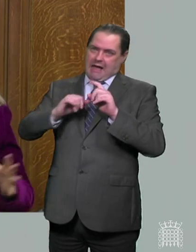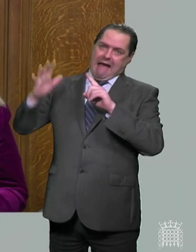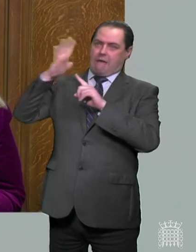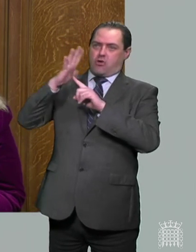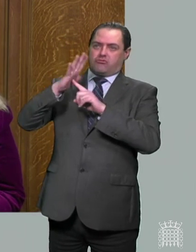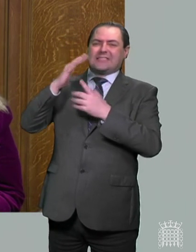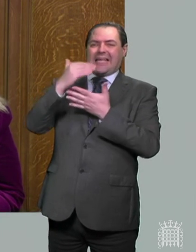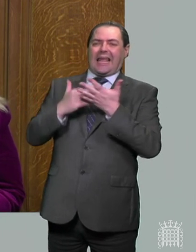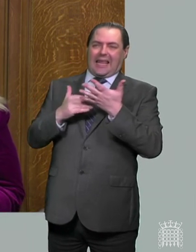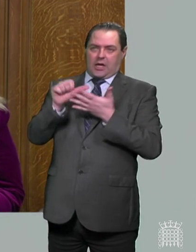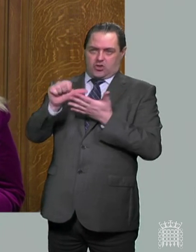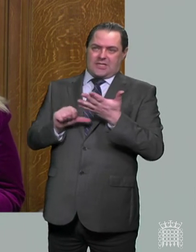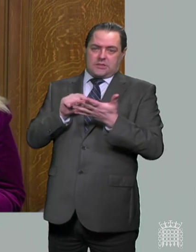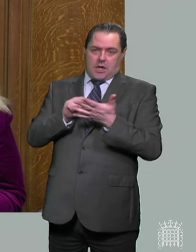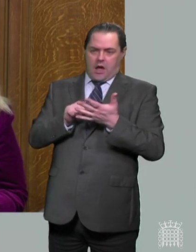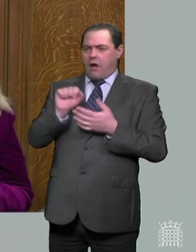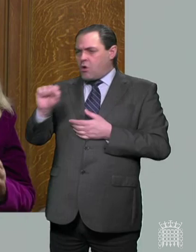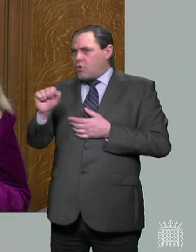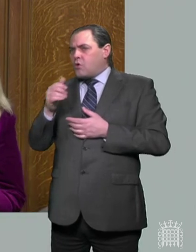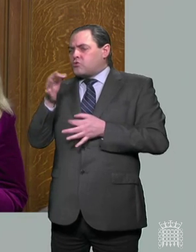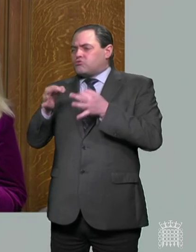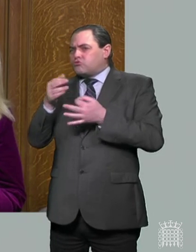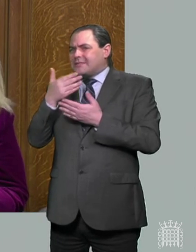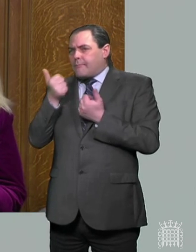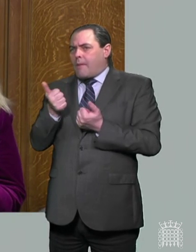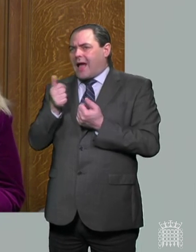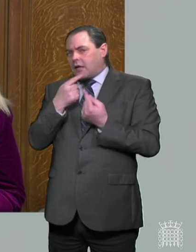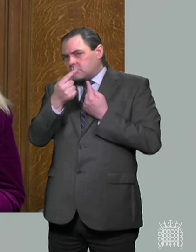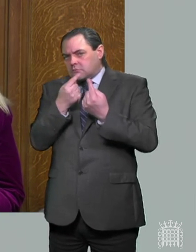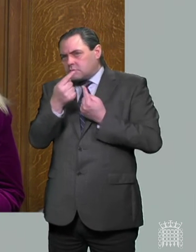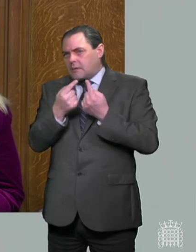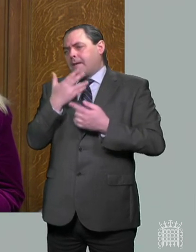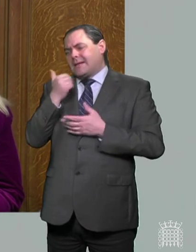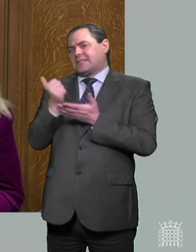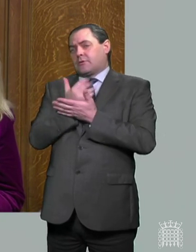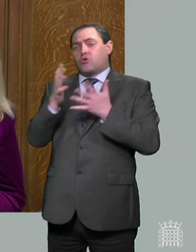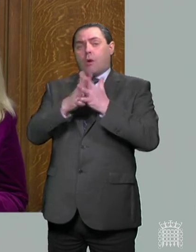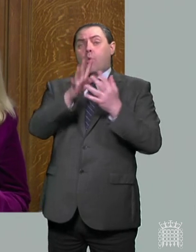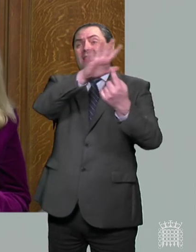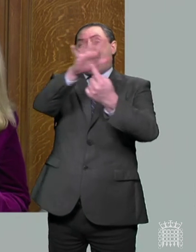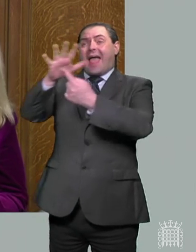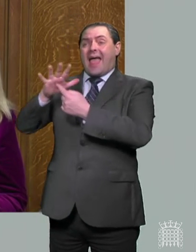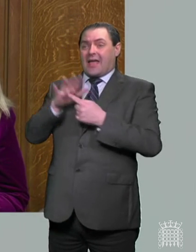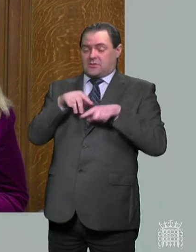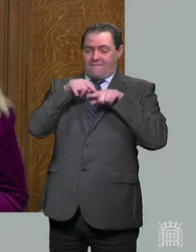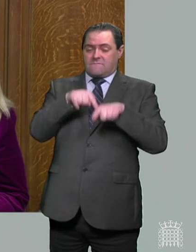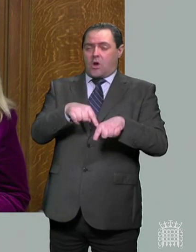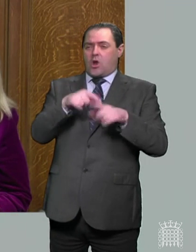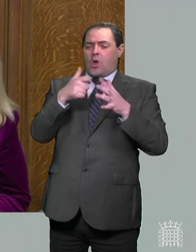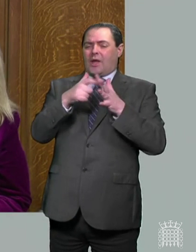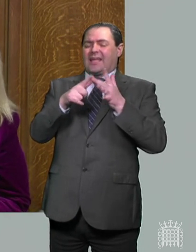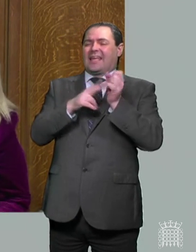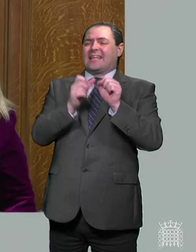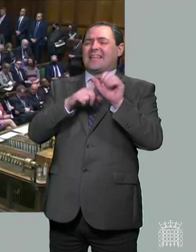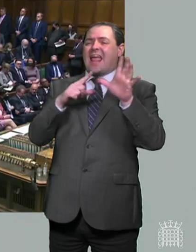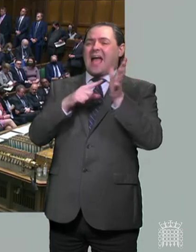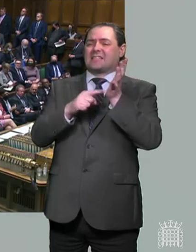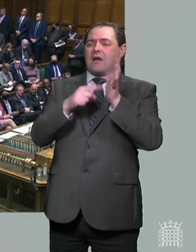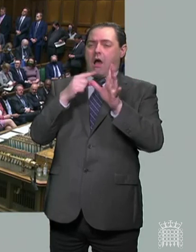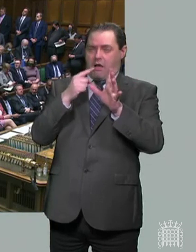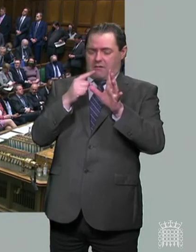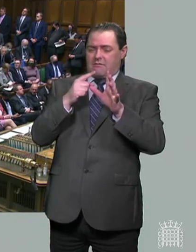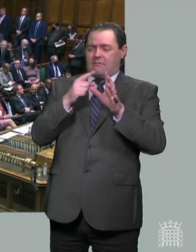Will he ask his amazing diplomats to ensure that every leader in the Commonwealth signs up to the Kenyatta declaration on education?